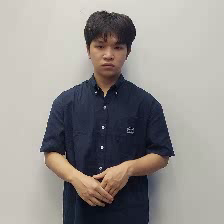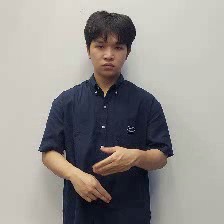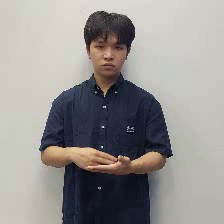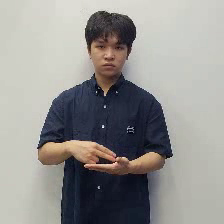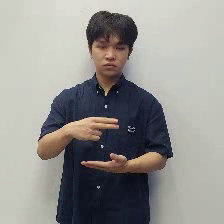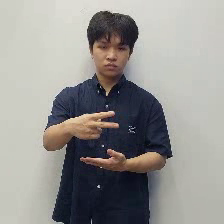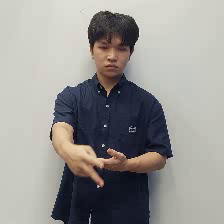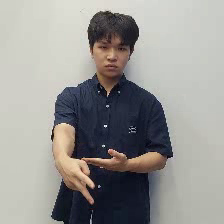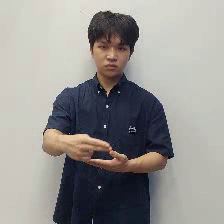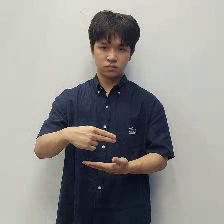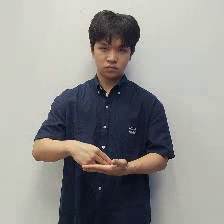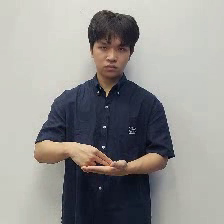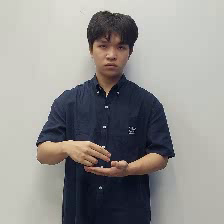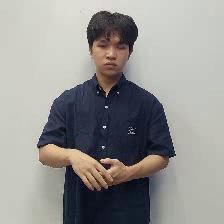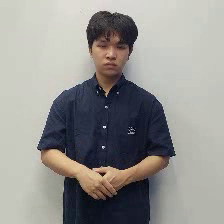Thức ăn